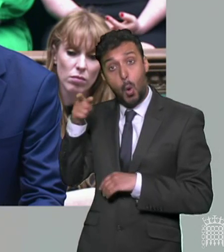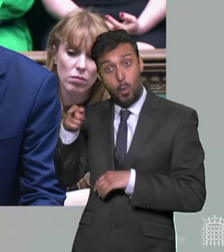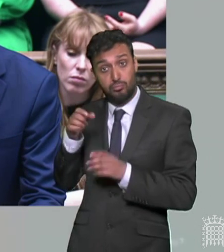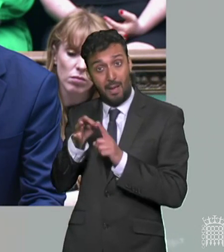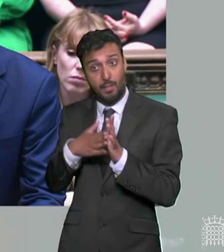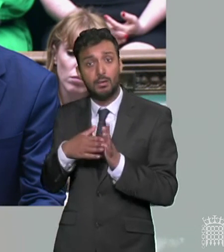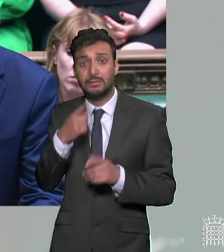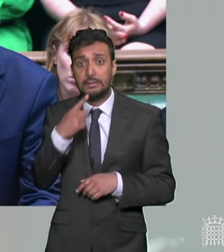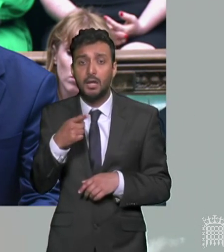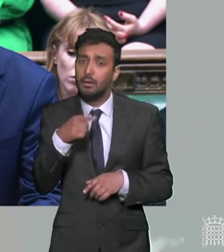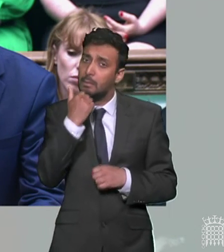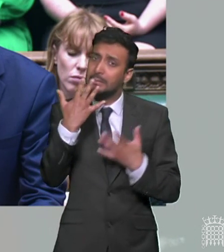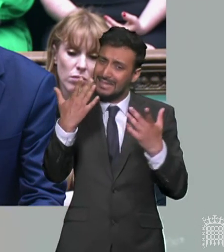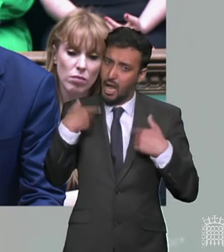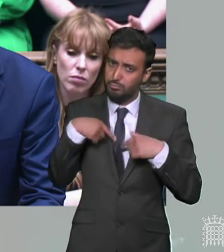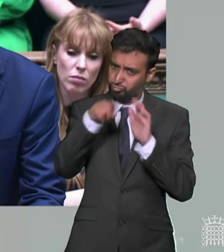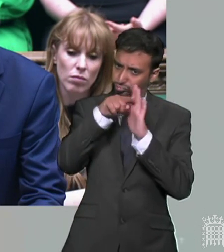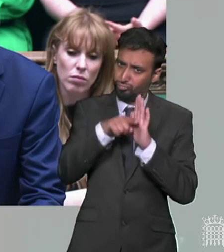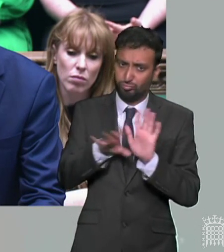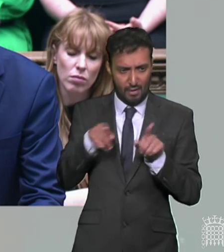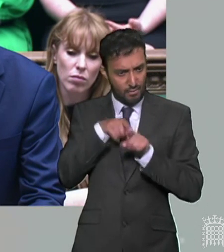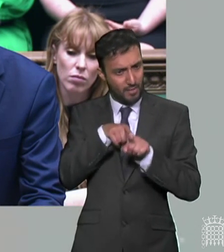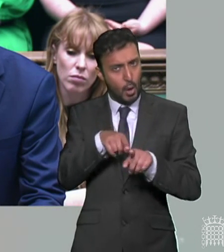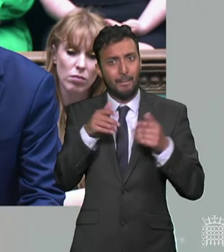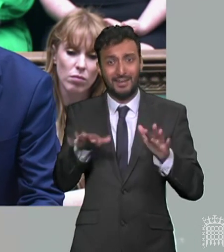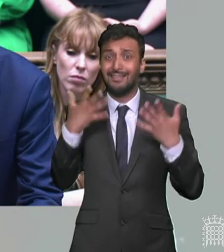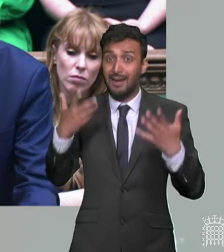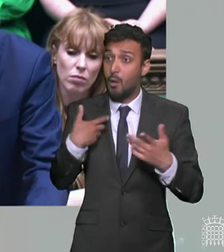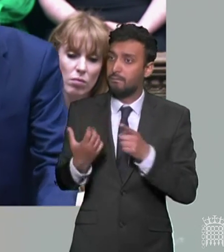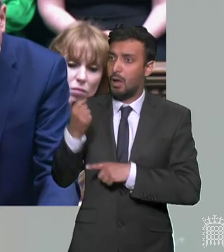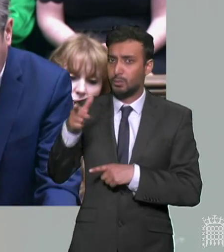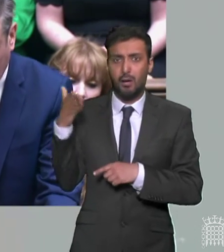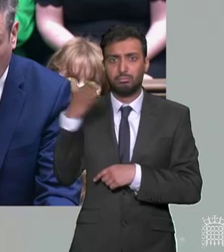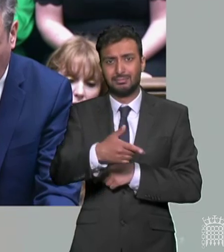10, yet we now know he attended events on 17 December.